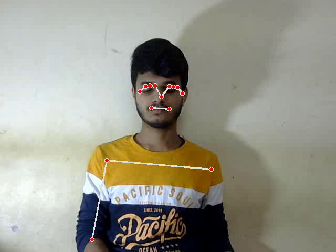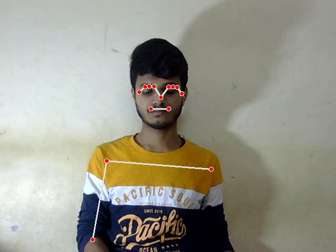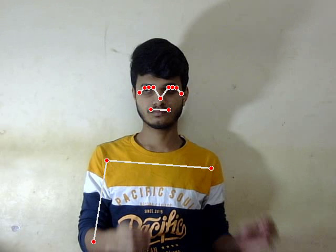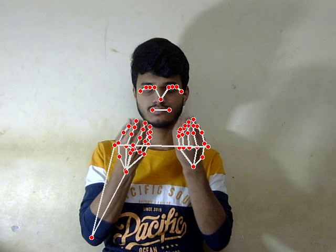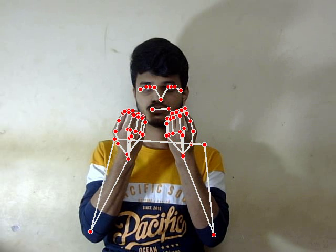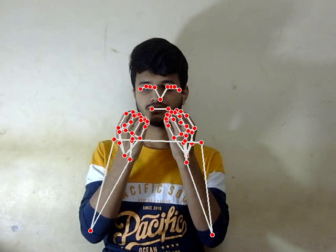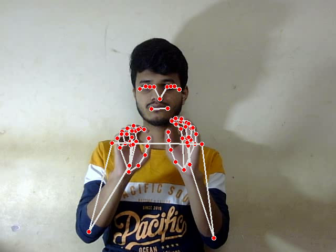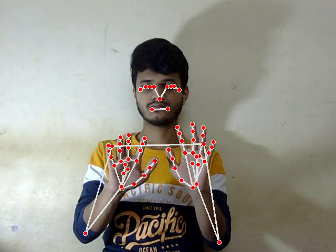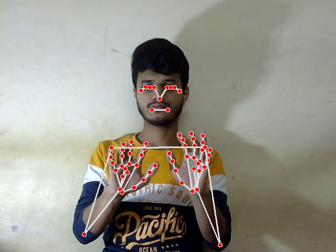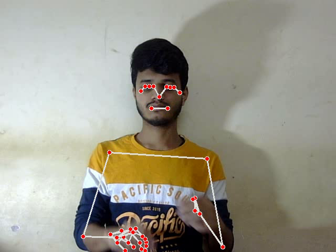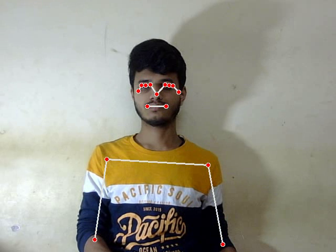finish